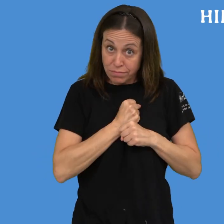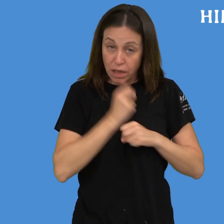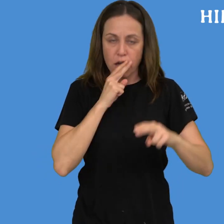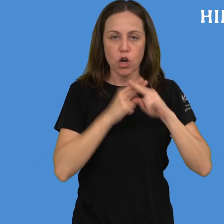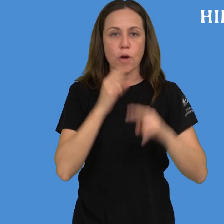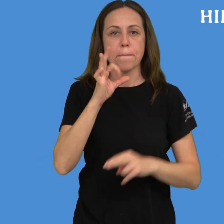nombre